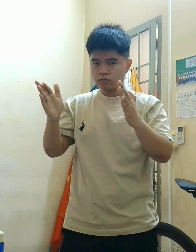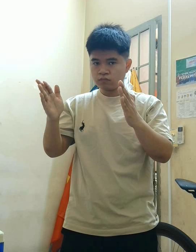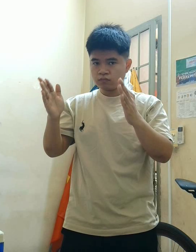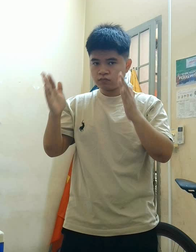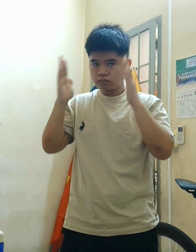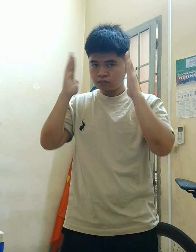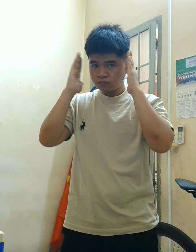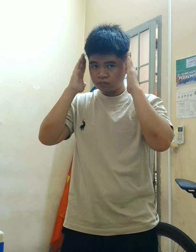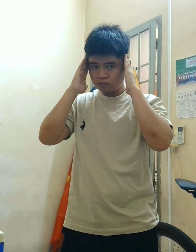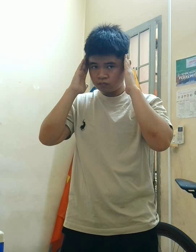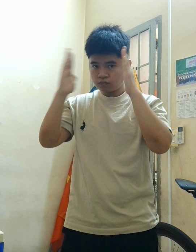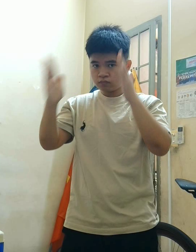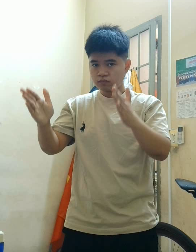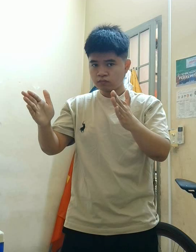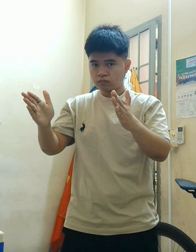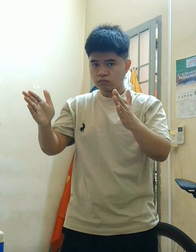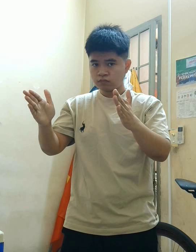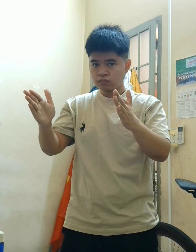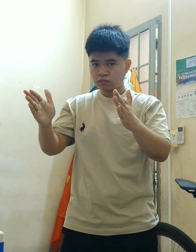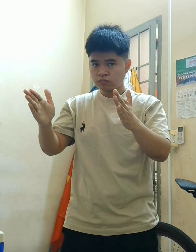quan tam